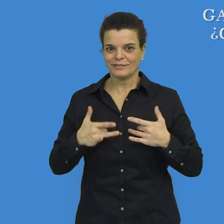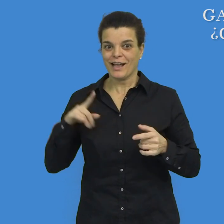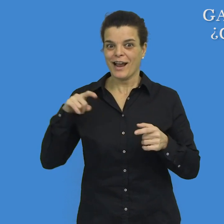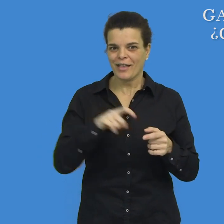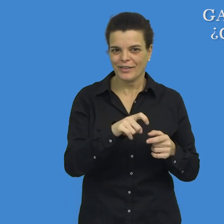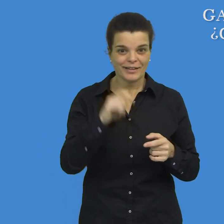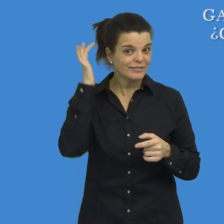cancer